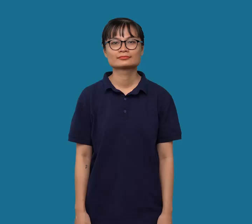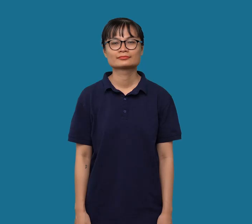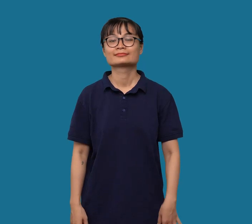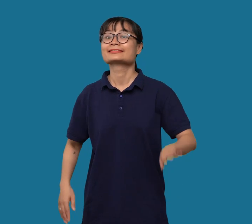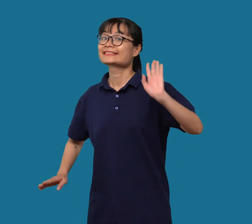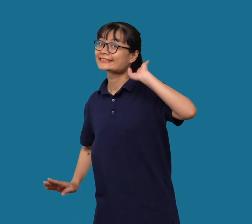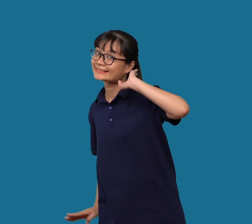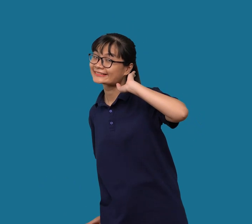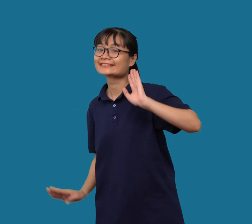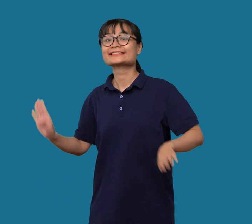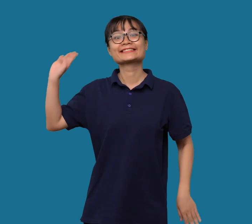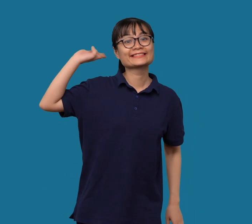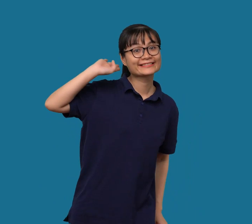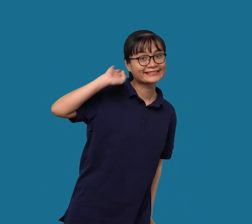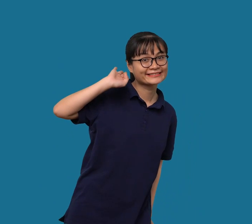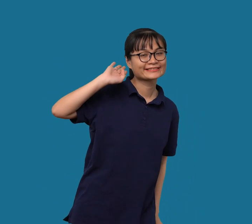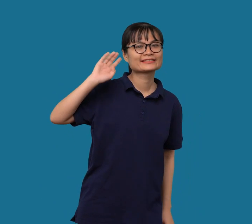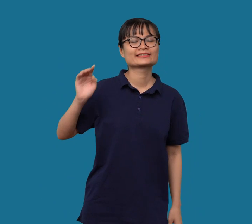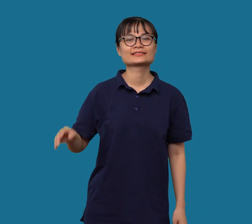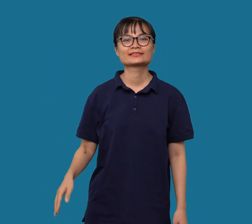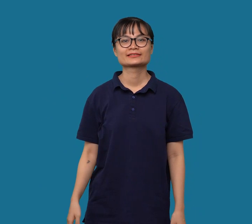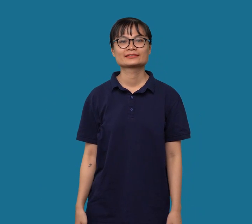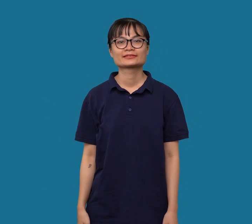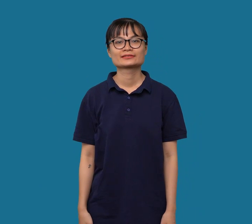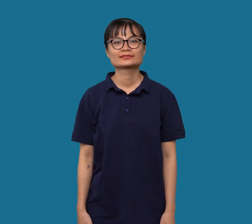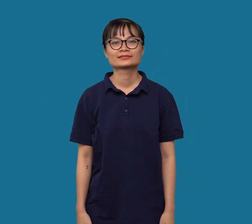tạo dáng